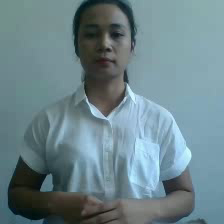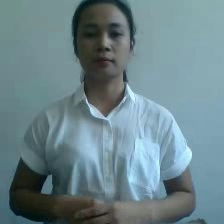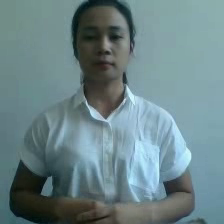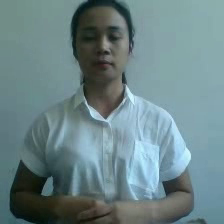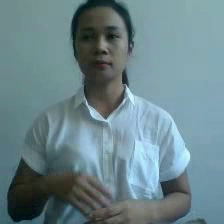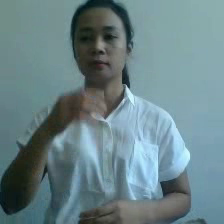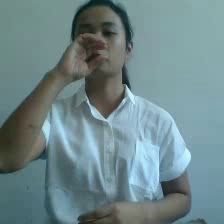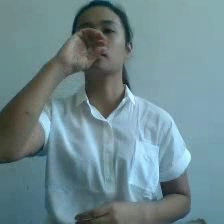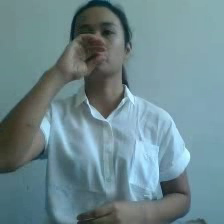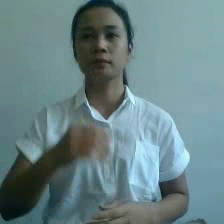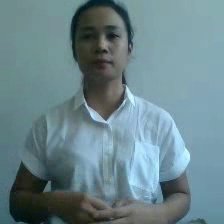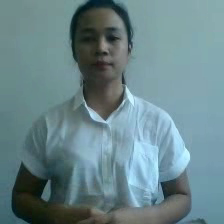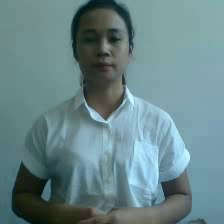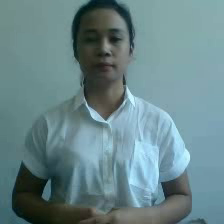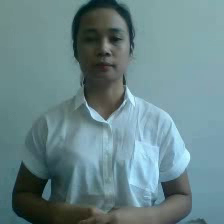Uống